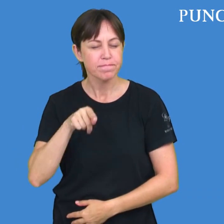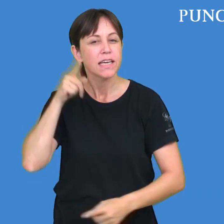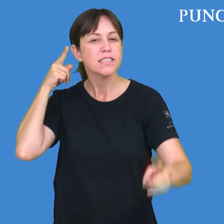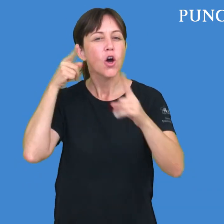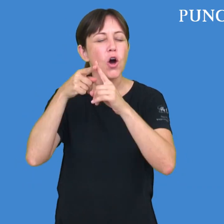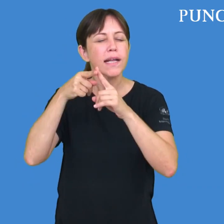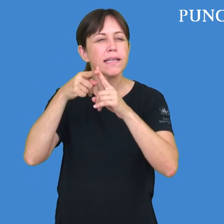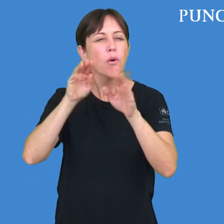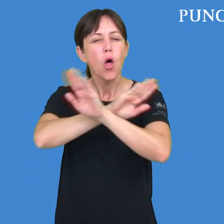objetivo